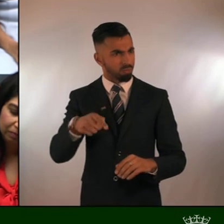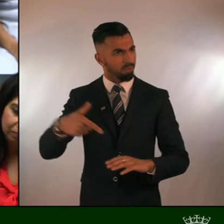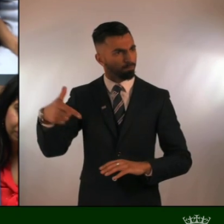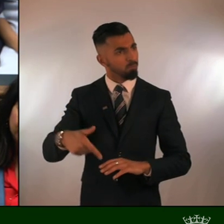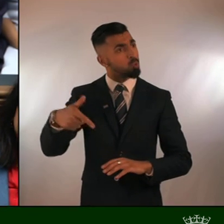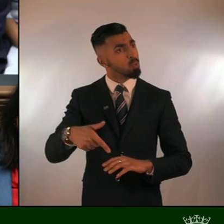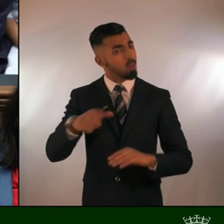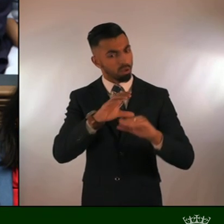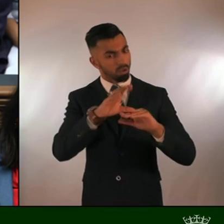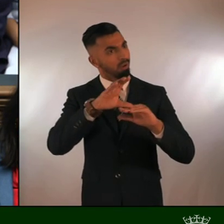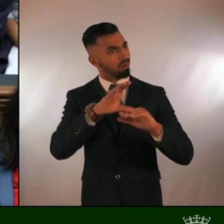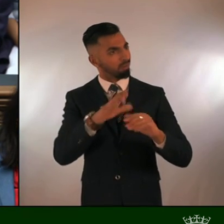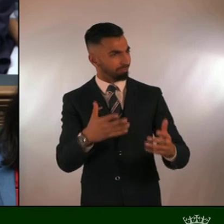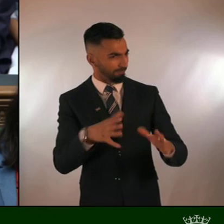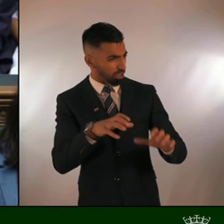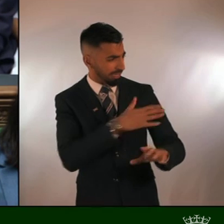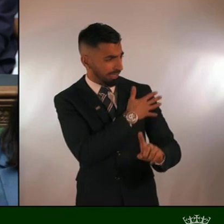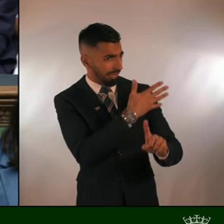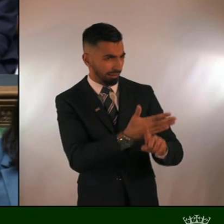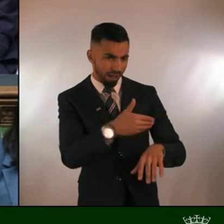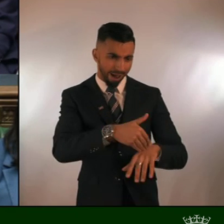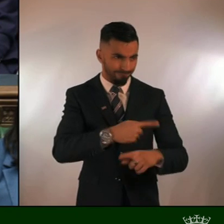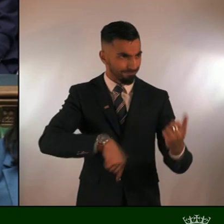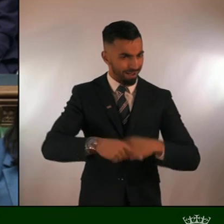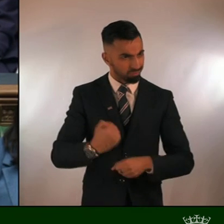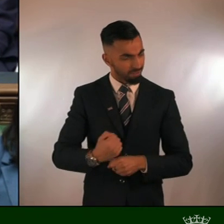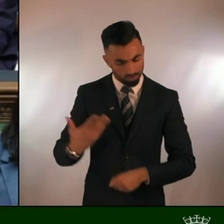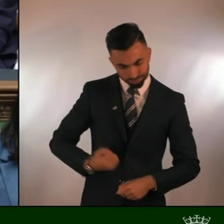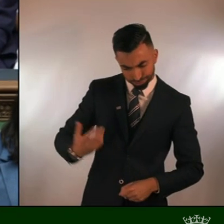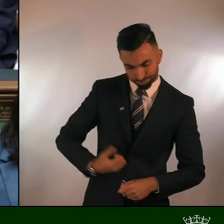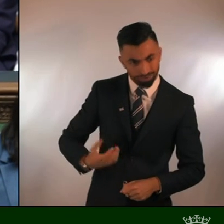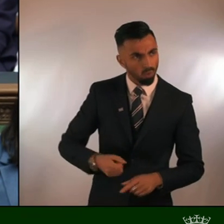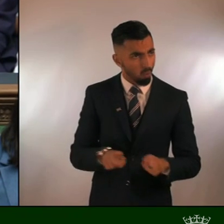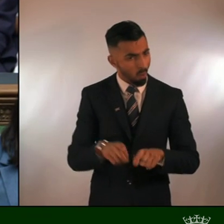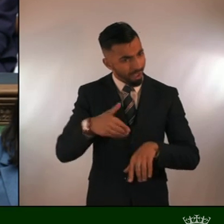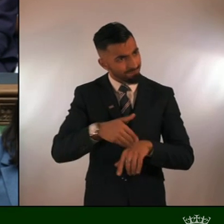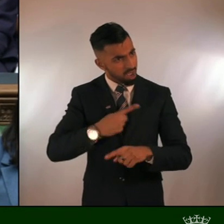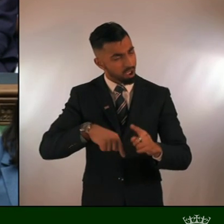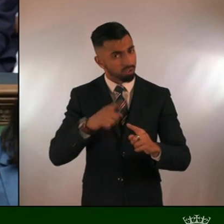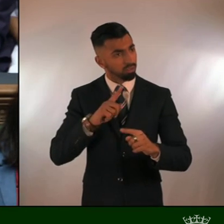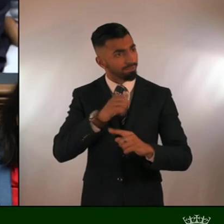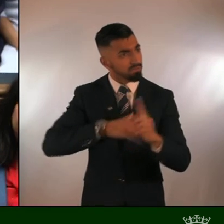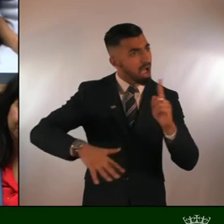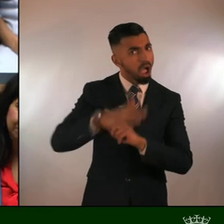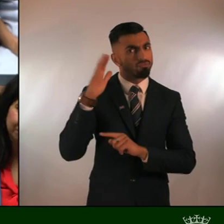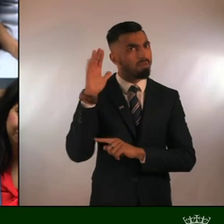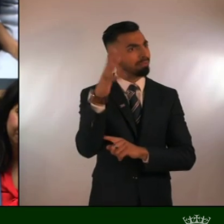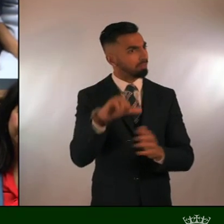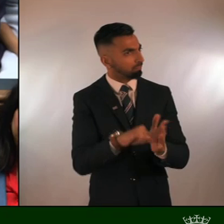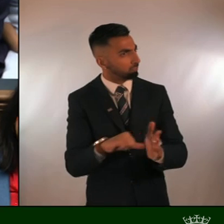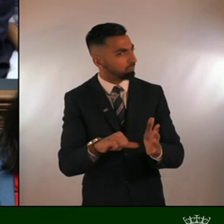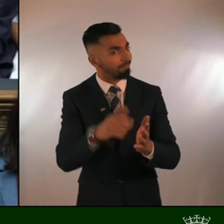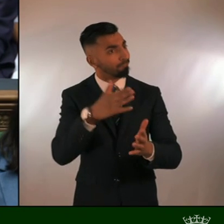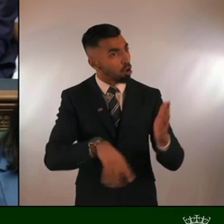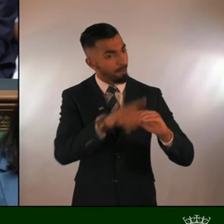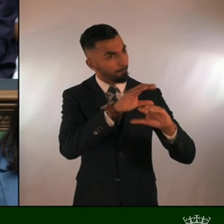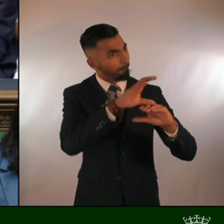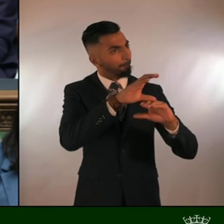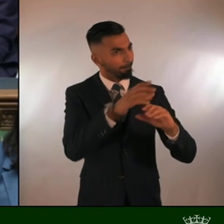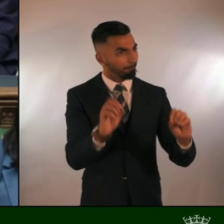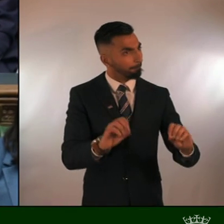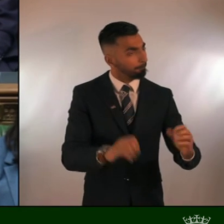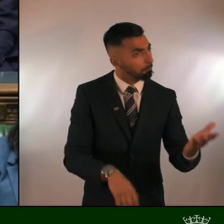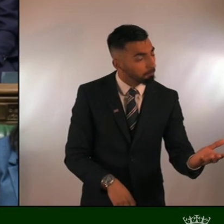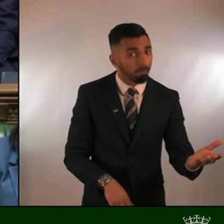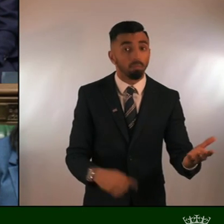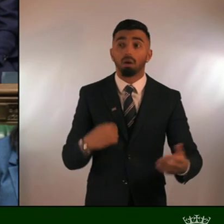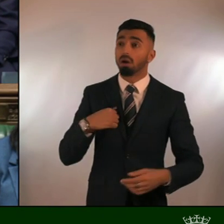I am certainly mindful of the fiscal cost and the environmental impacts, but I am taking considerable steps in this Budget to incentivise cleaner forms of transportation.